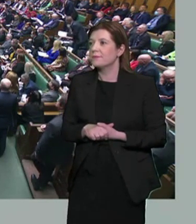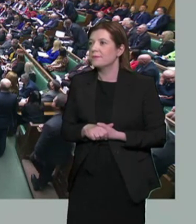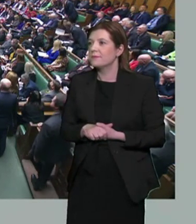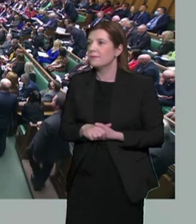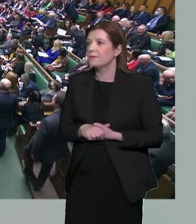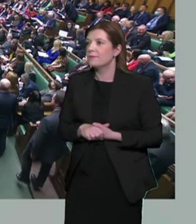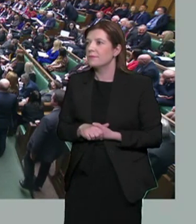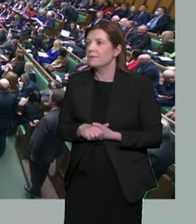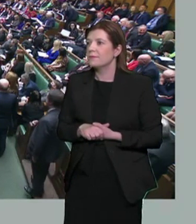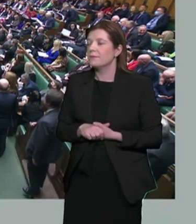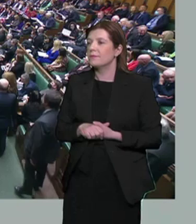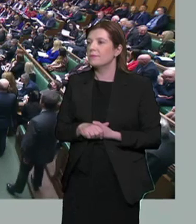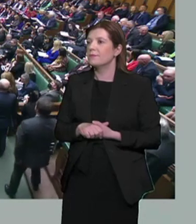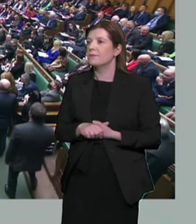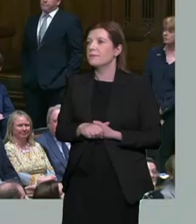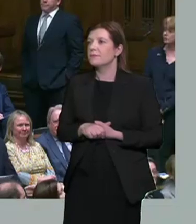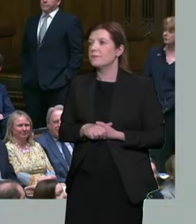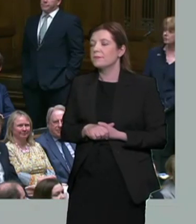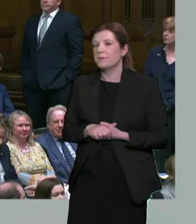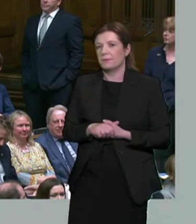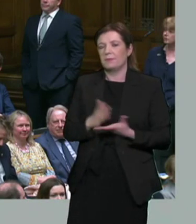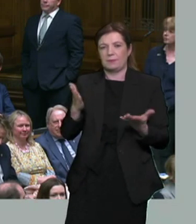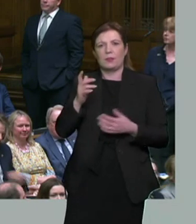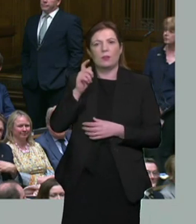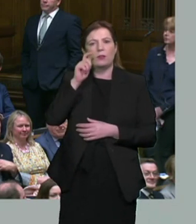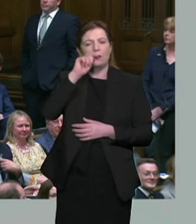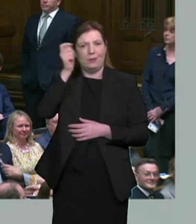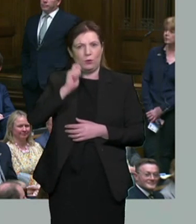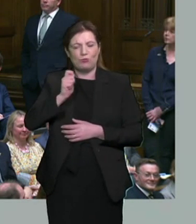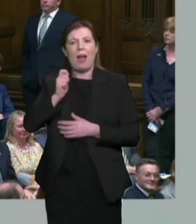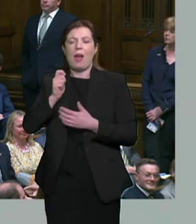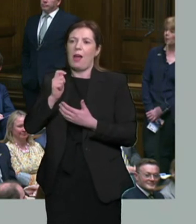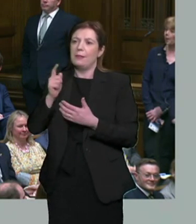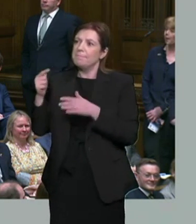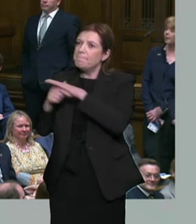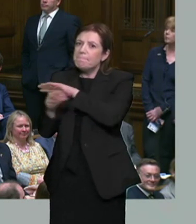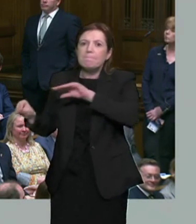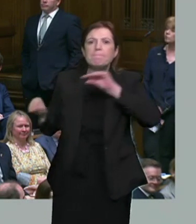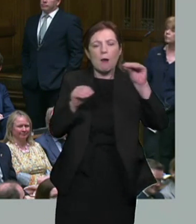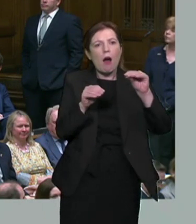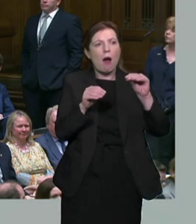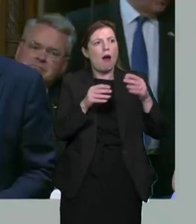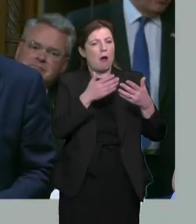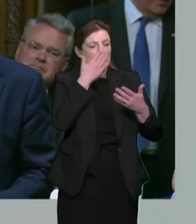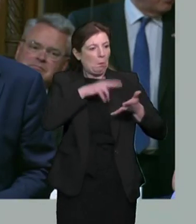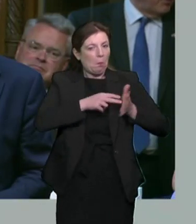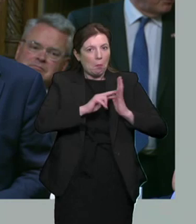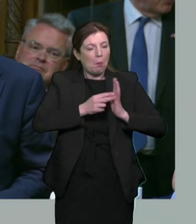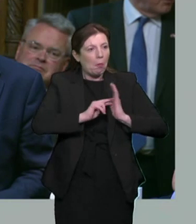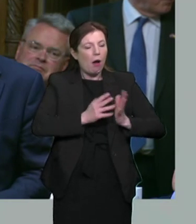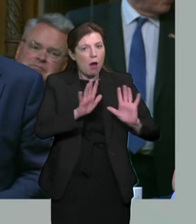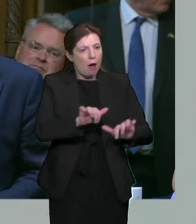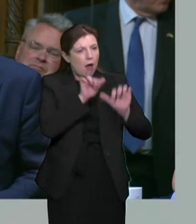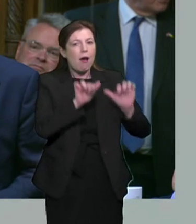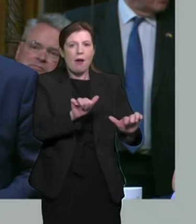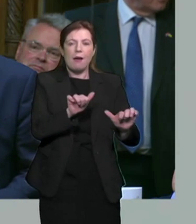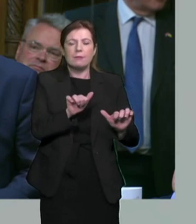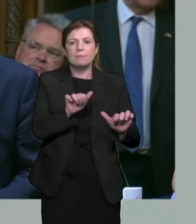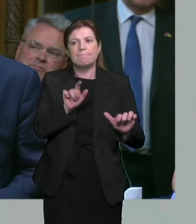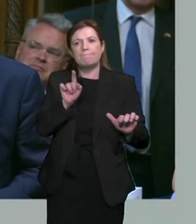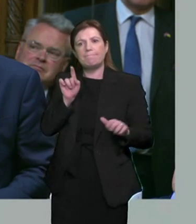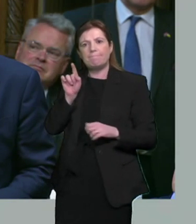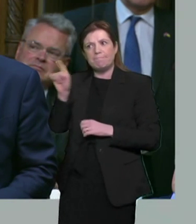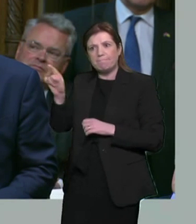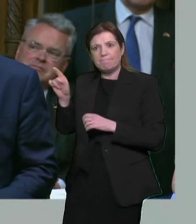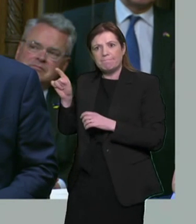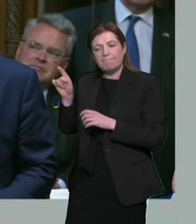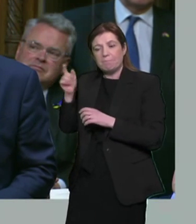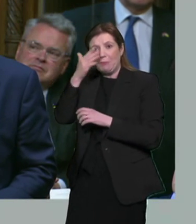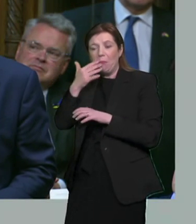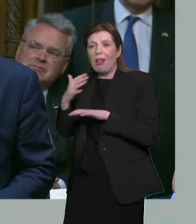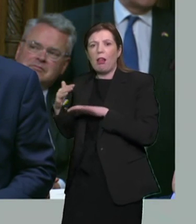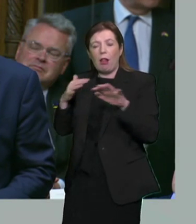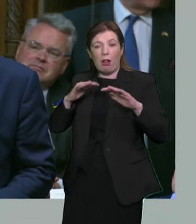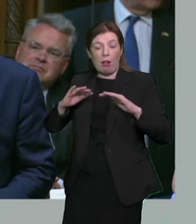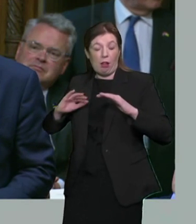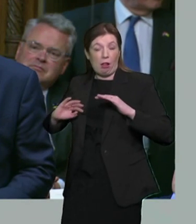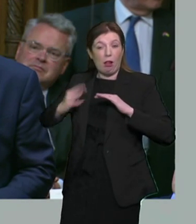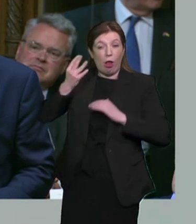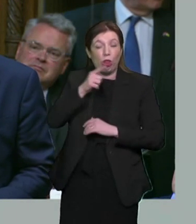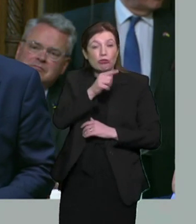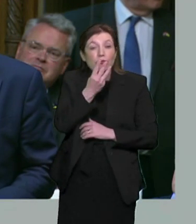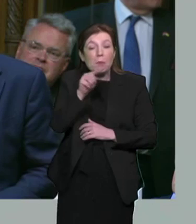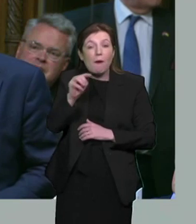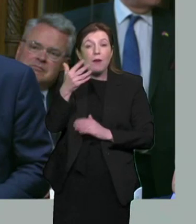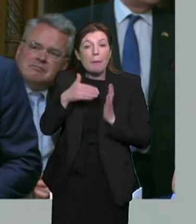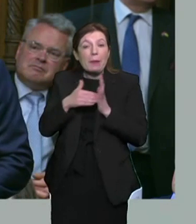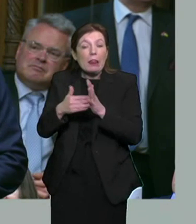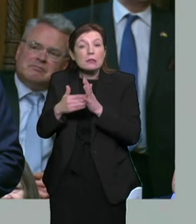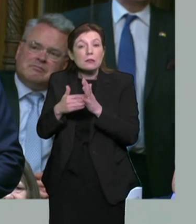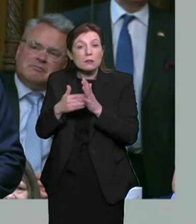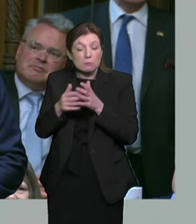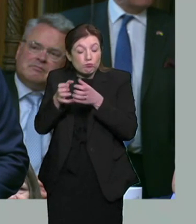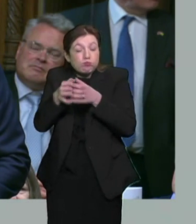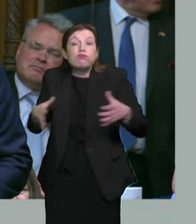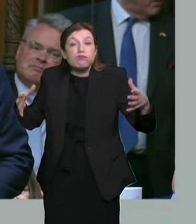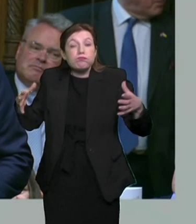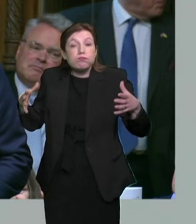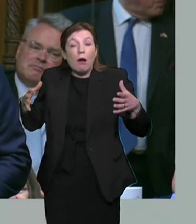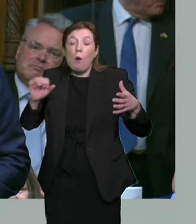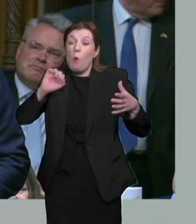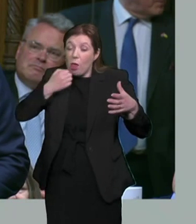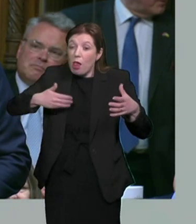I warmly welcome the improvements to our national Ukraine refugee response, but in the weeks since these improved measures, numbers fleeing Putin’s invasion have sadly doubled to 3.5 million, and are expected to go even higher.